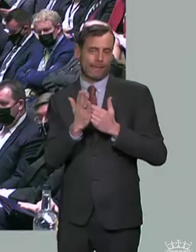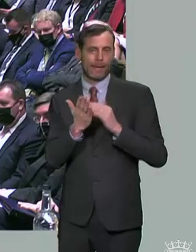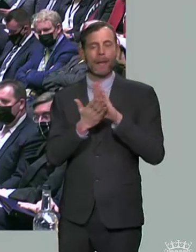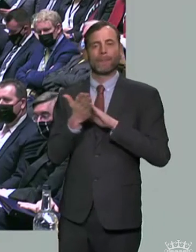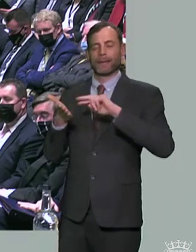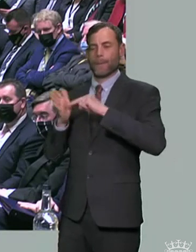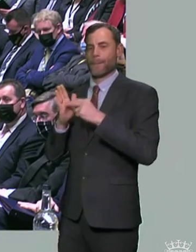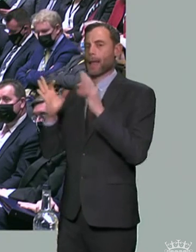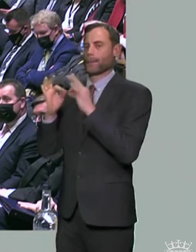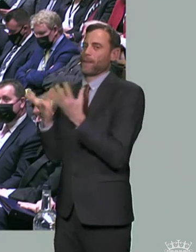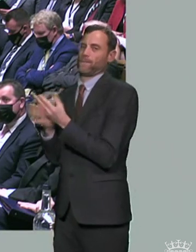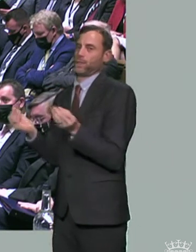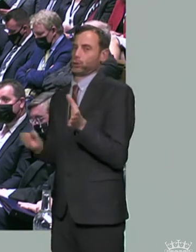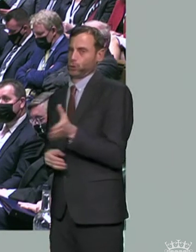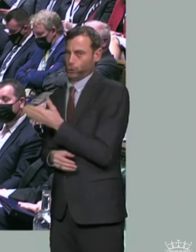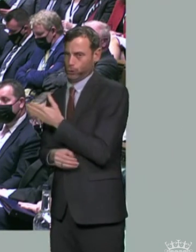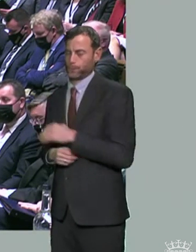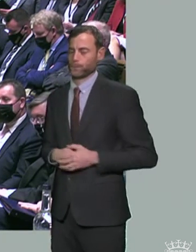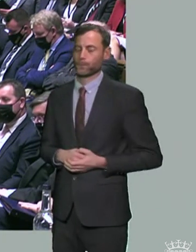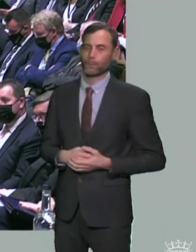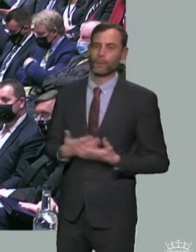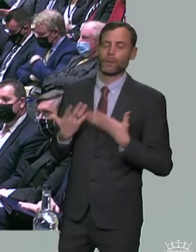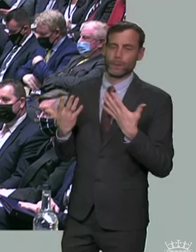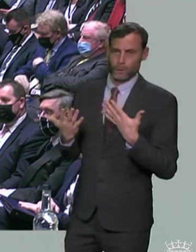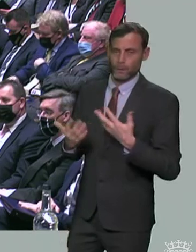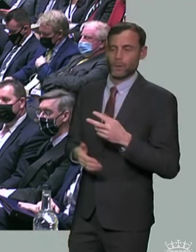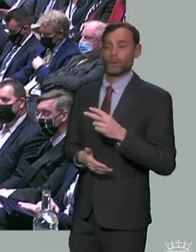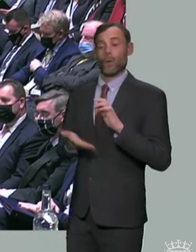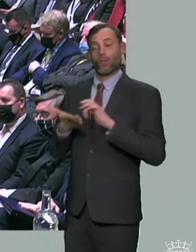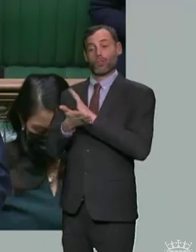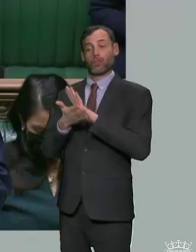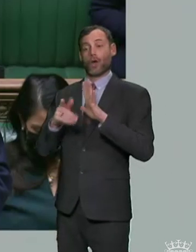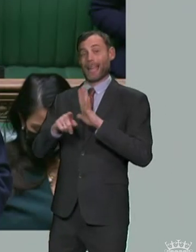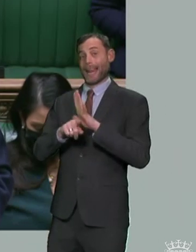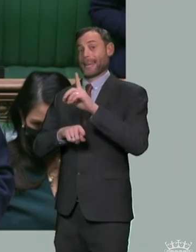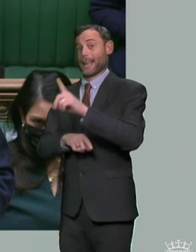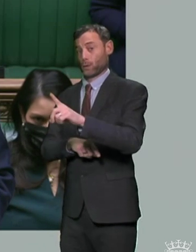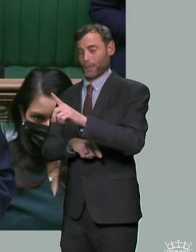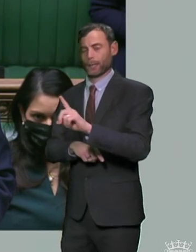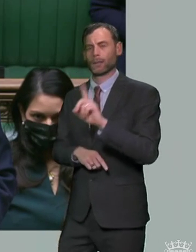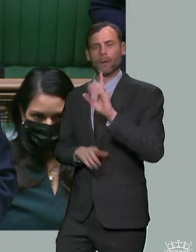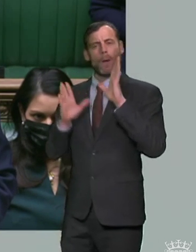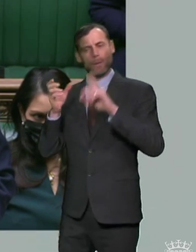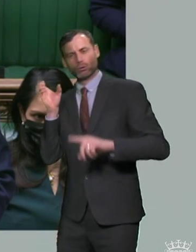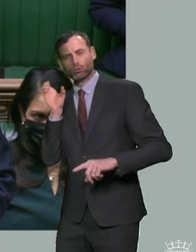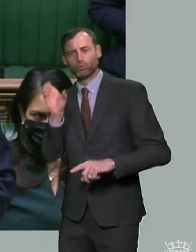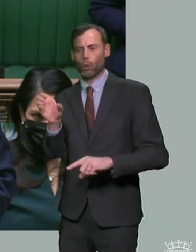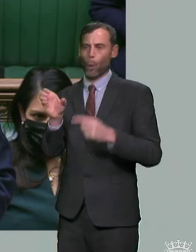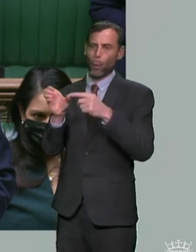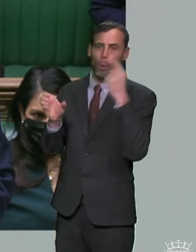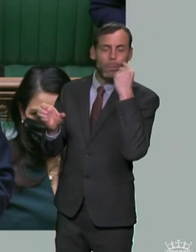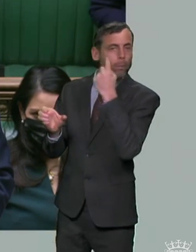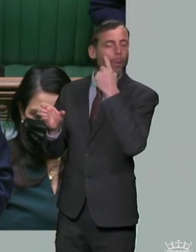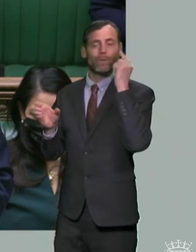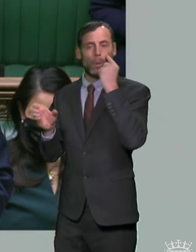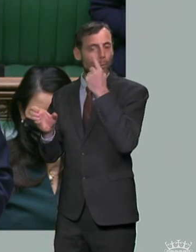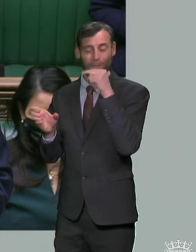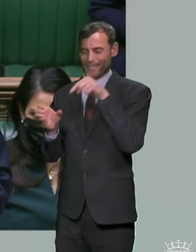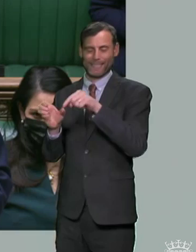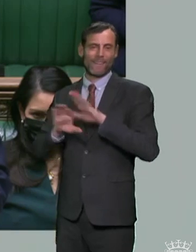As a result, from the start of Thursday next week, mandatory certification will end.